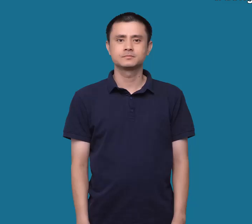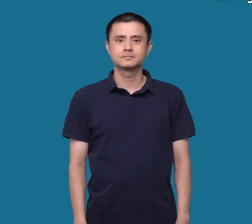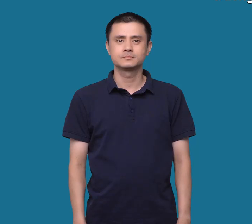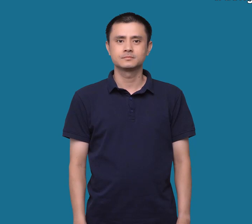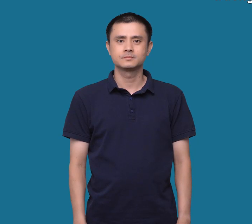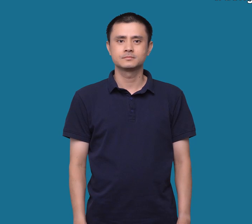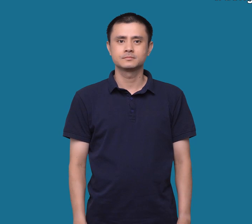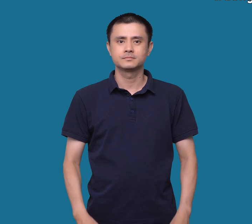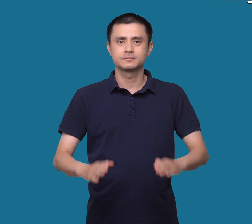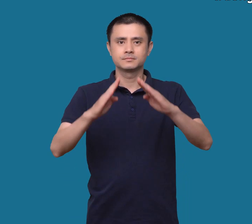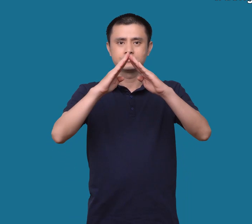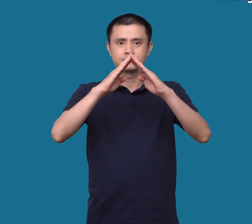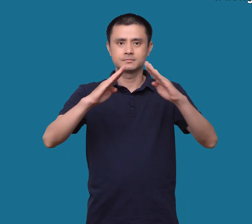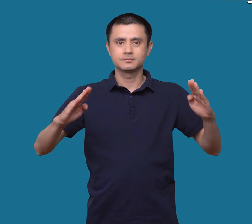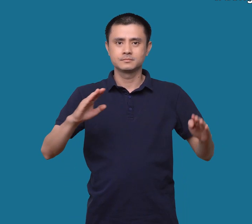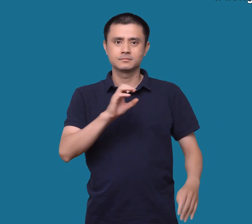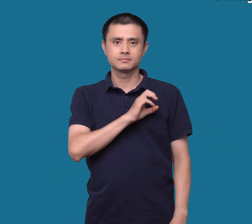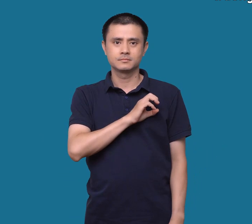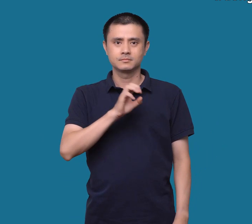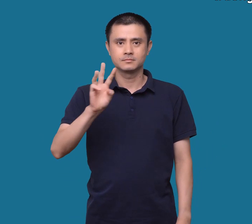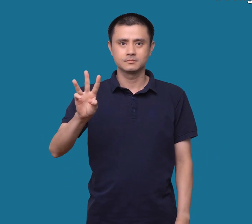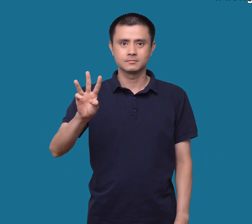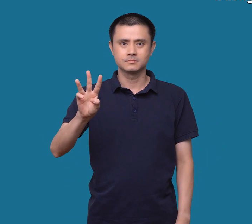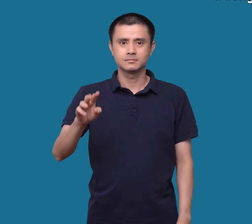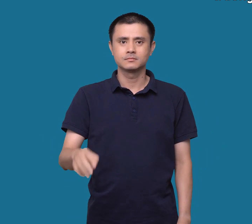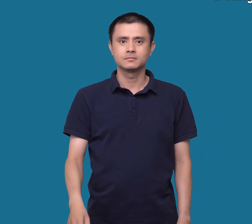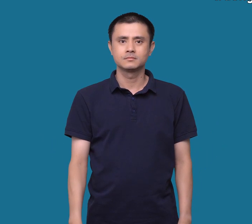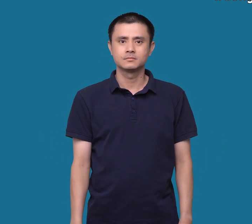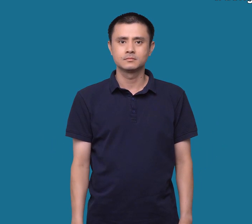trường THPT ( cấp 3)